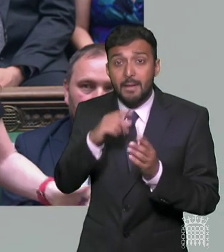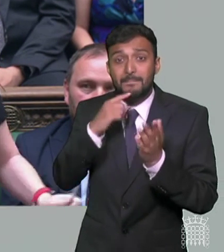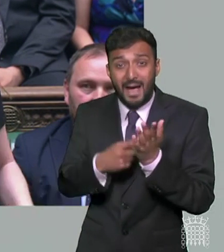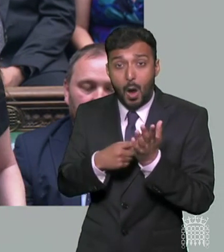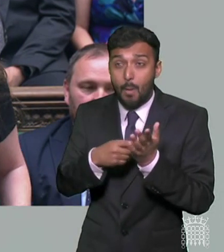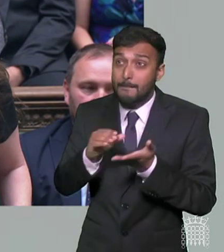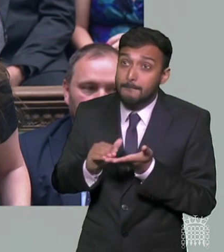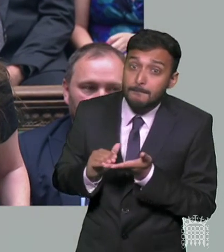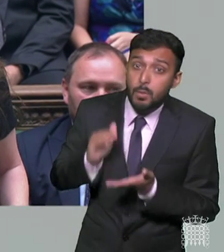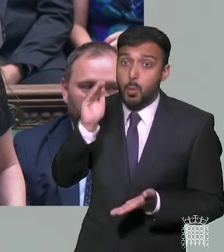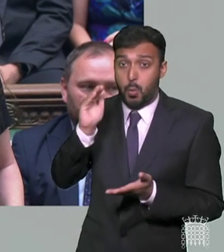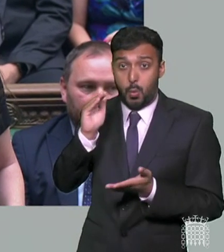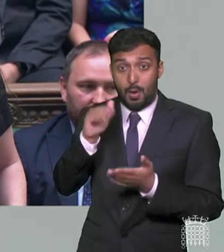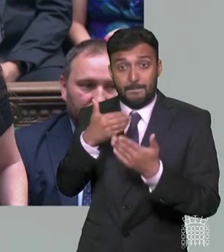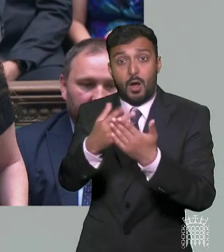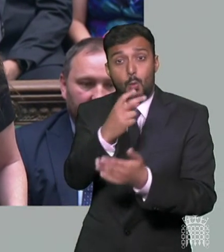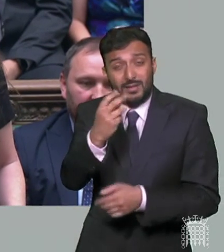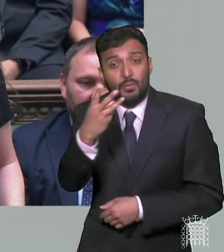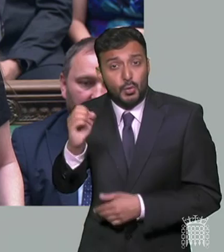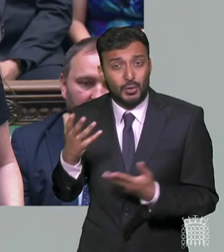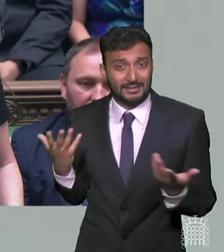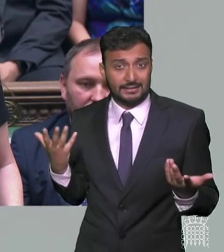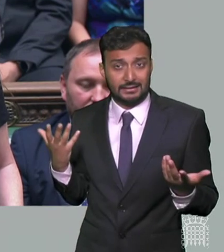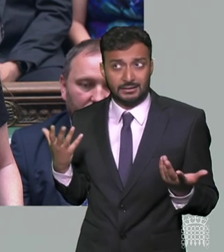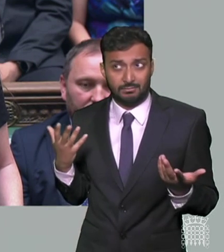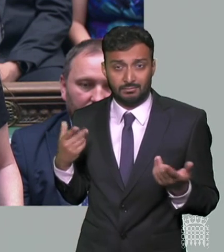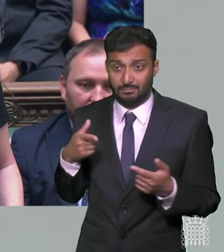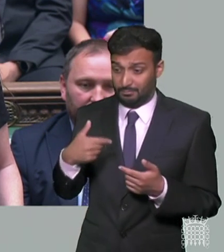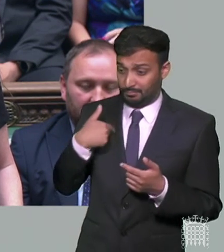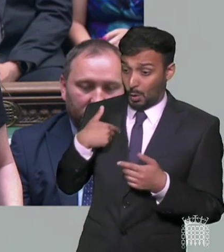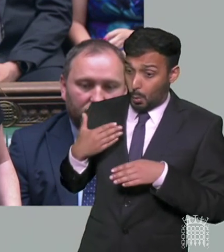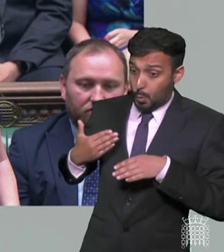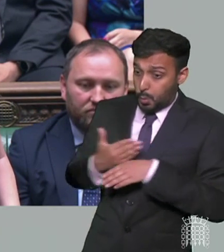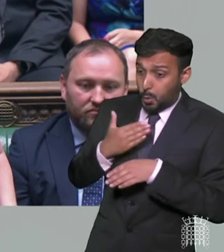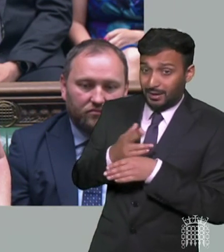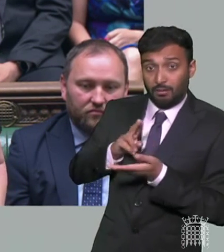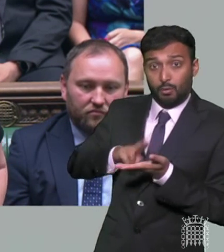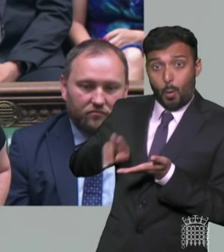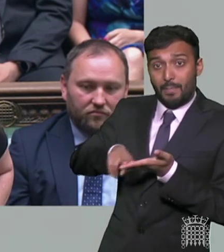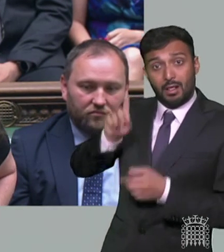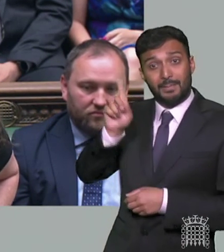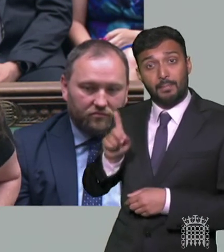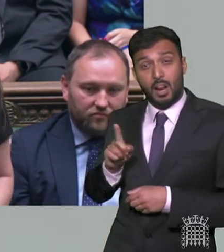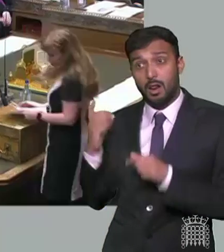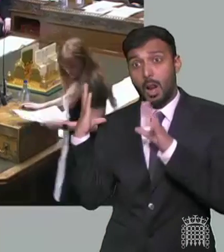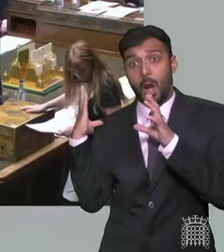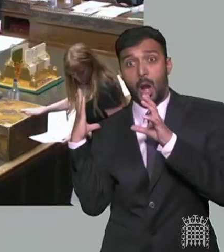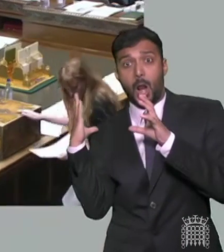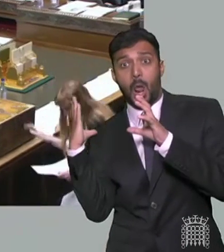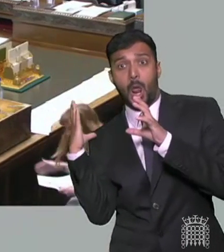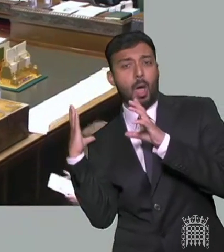How high does he think the burden on working people should get before he says enough is enough?